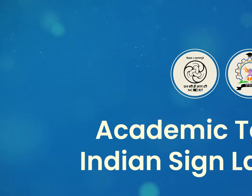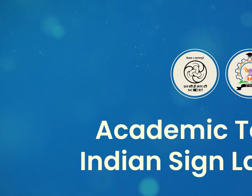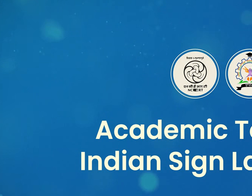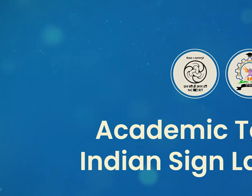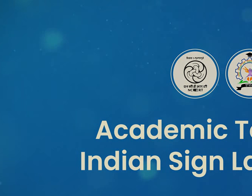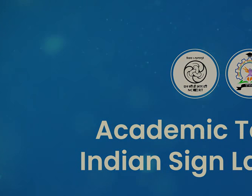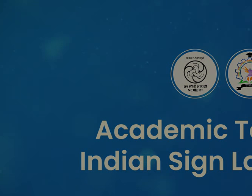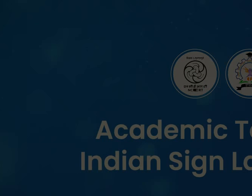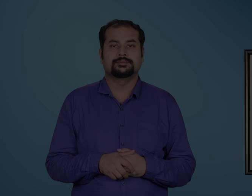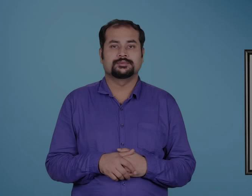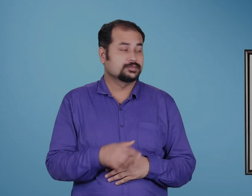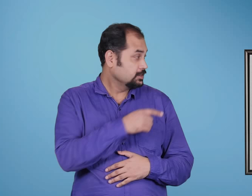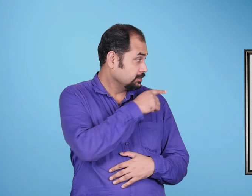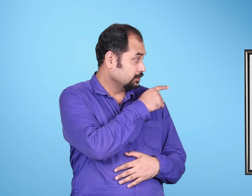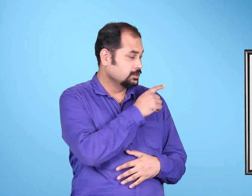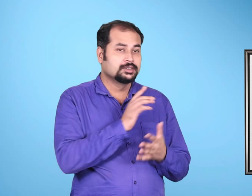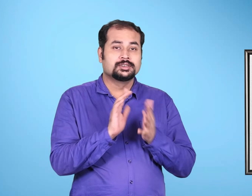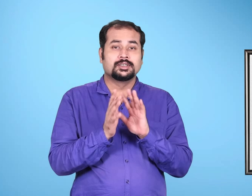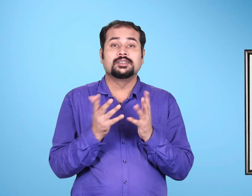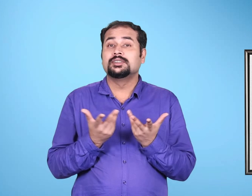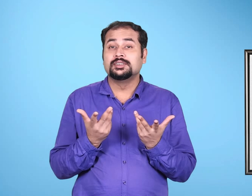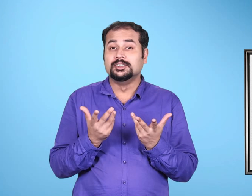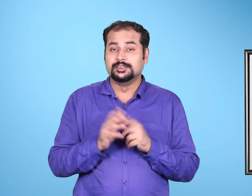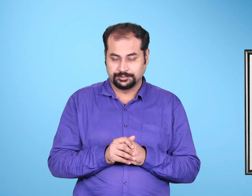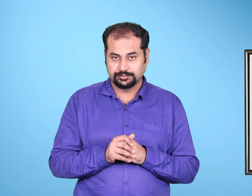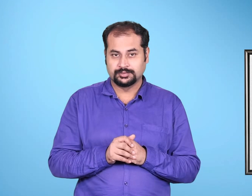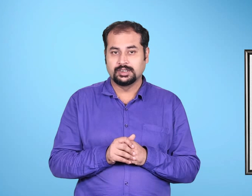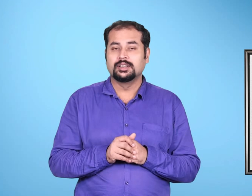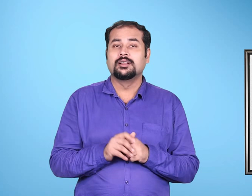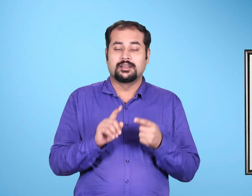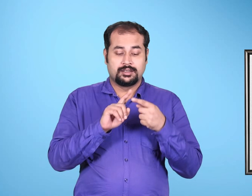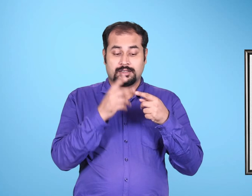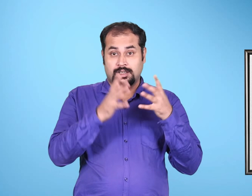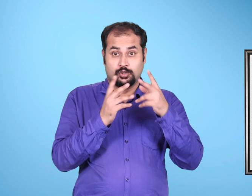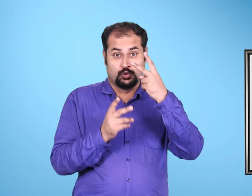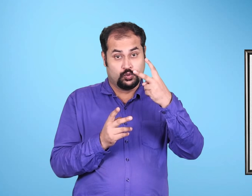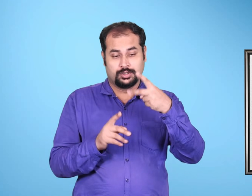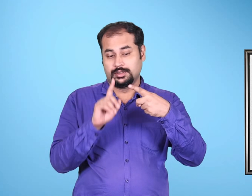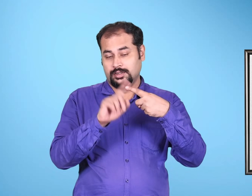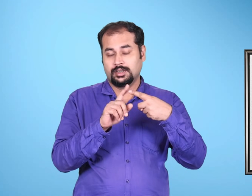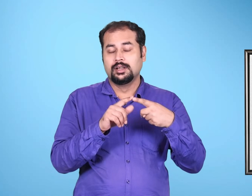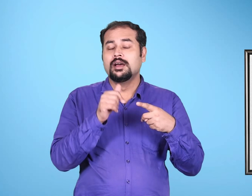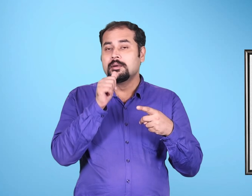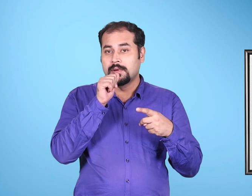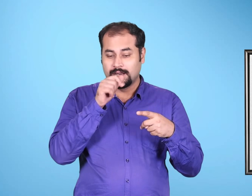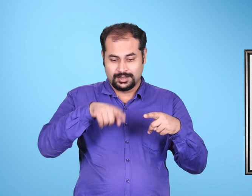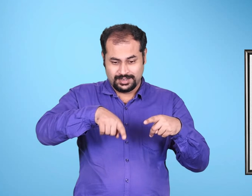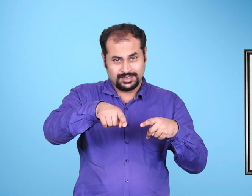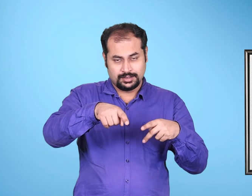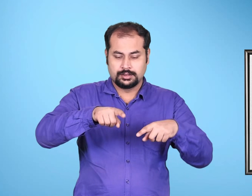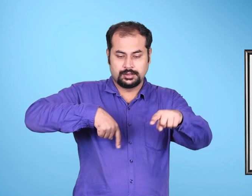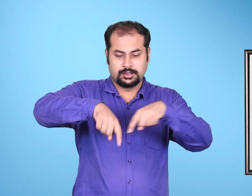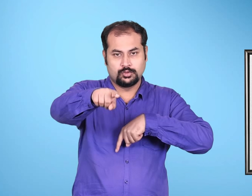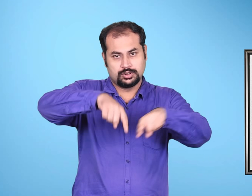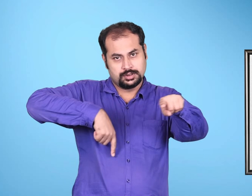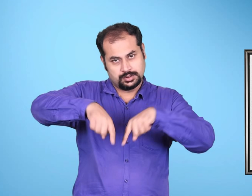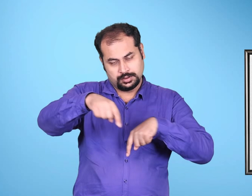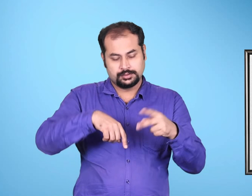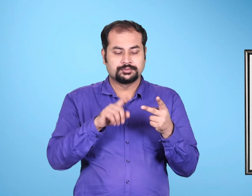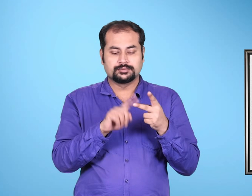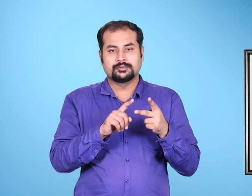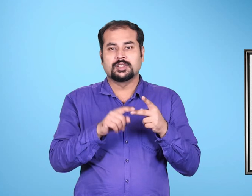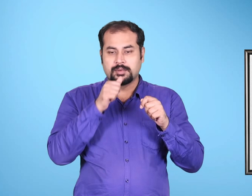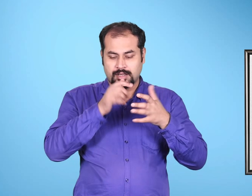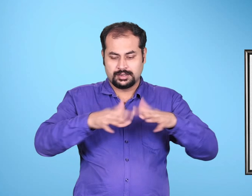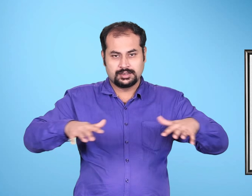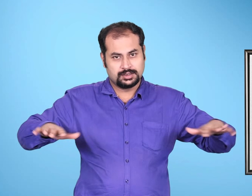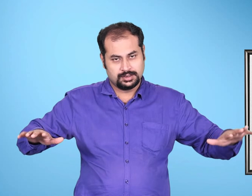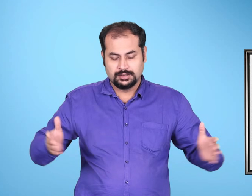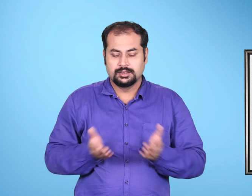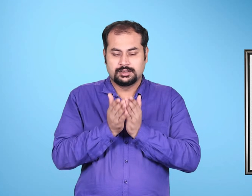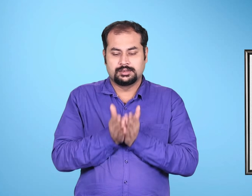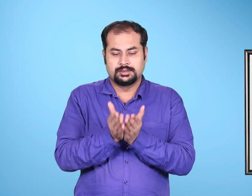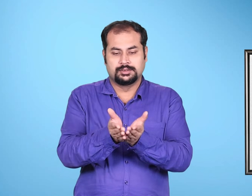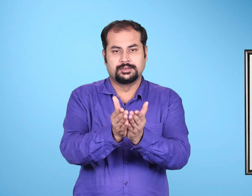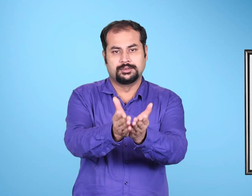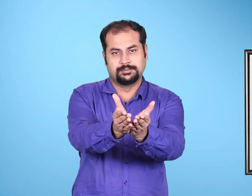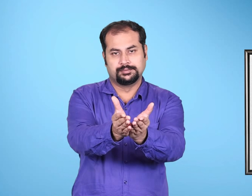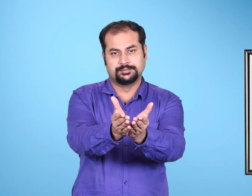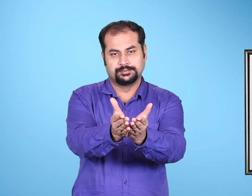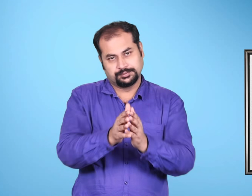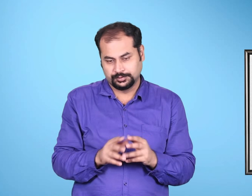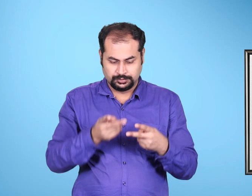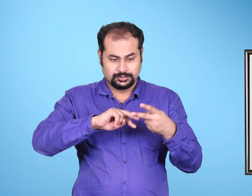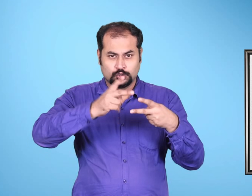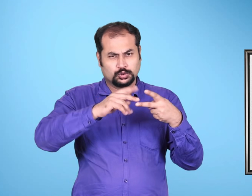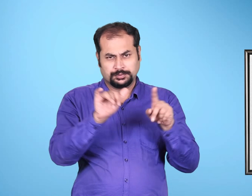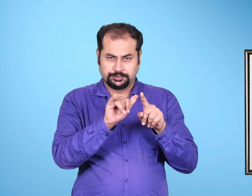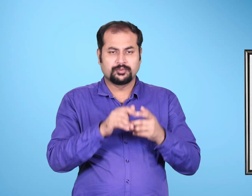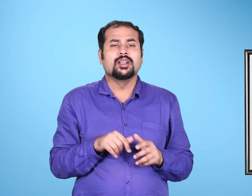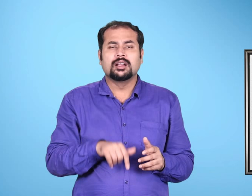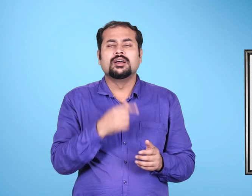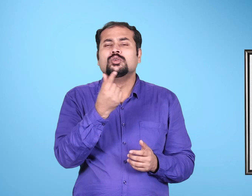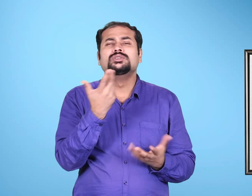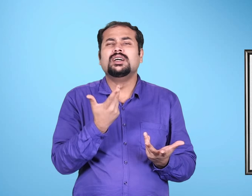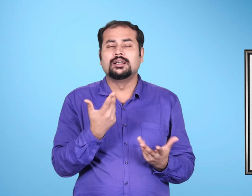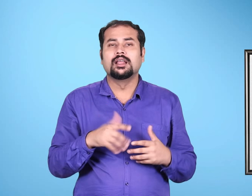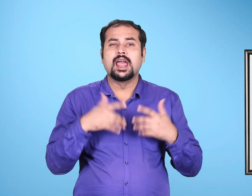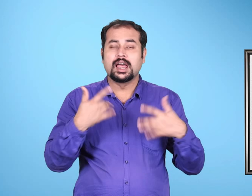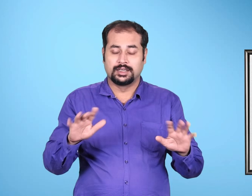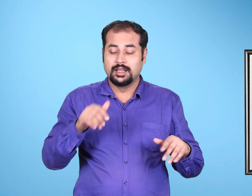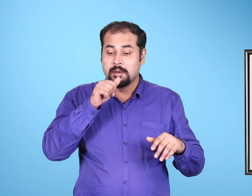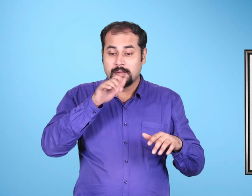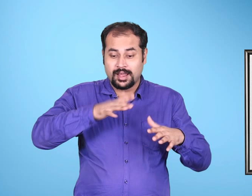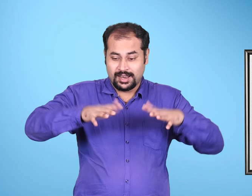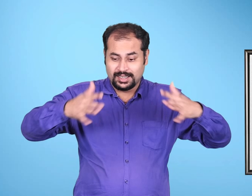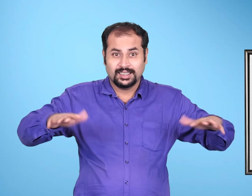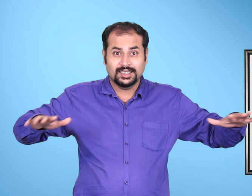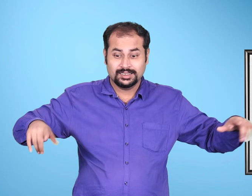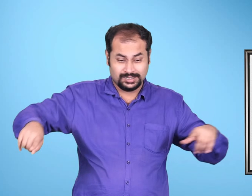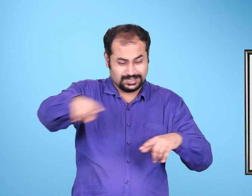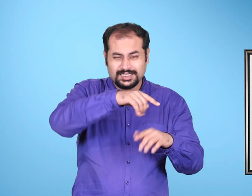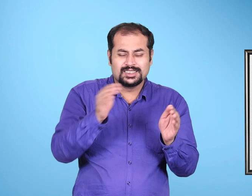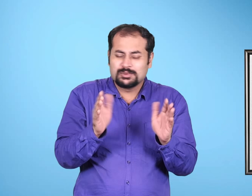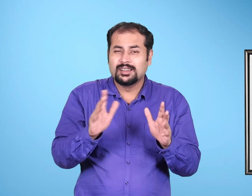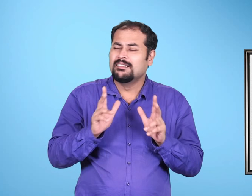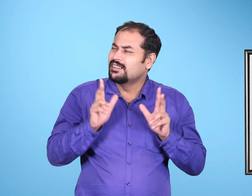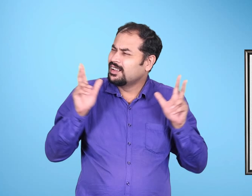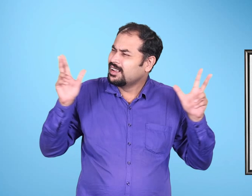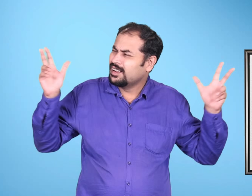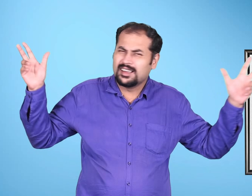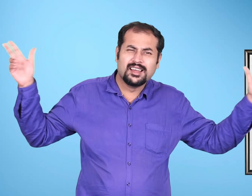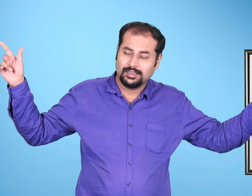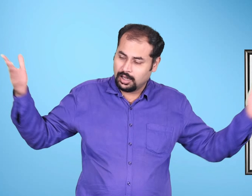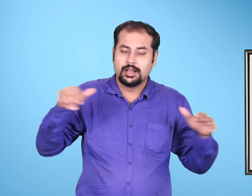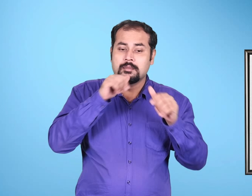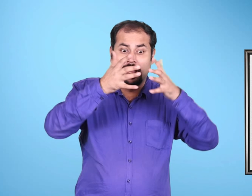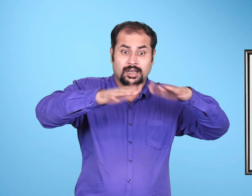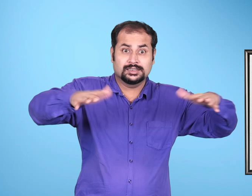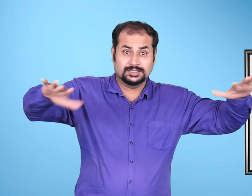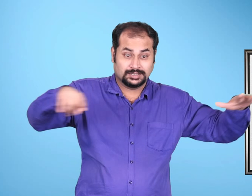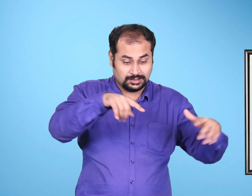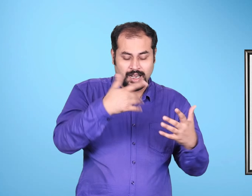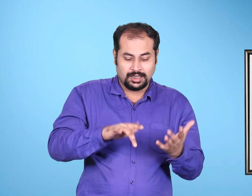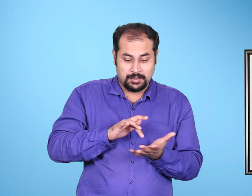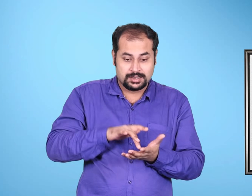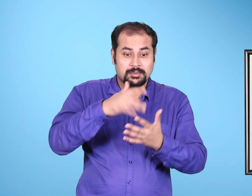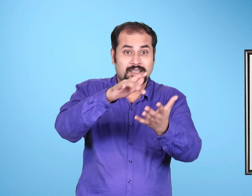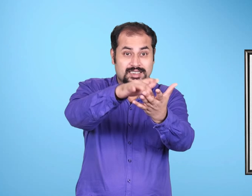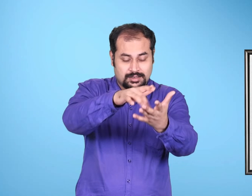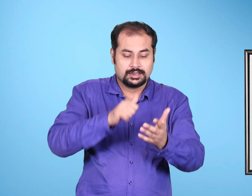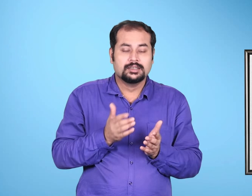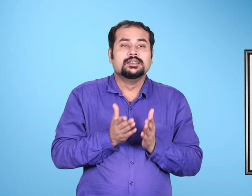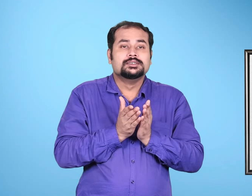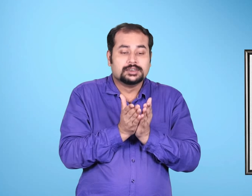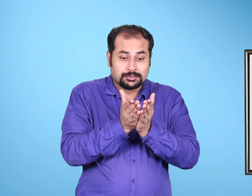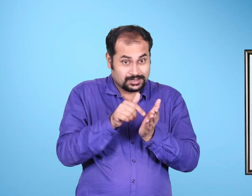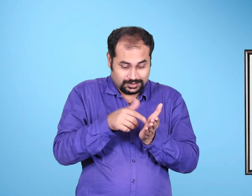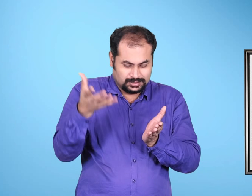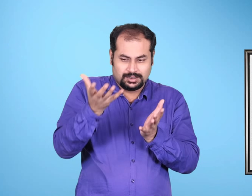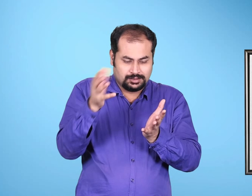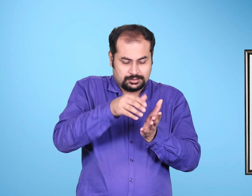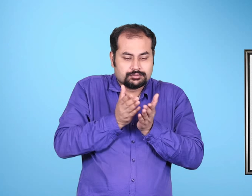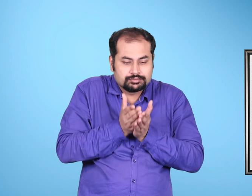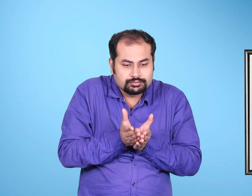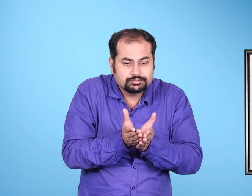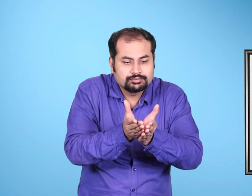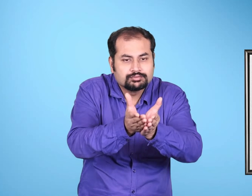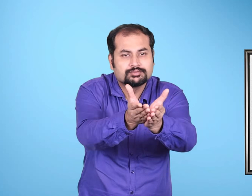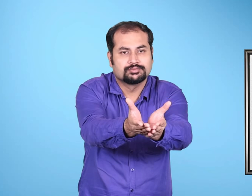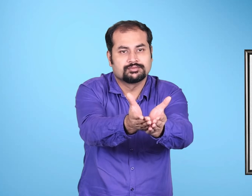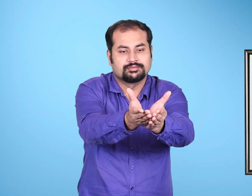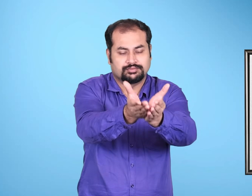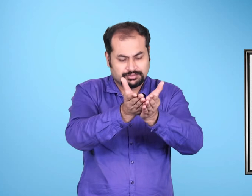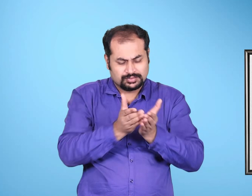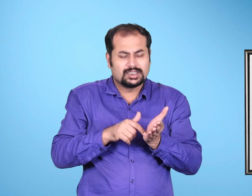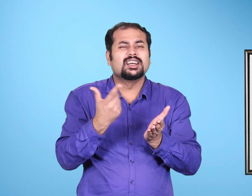Sea route These two signs refer to sea routes. Sea routes are travelling routes via seas and oceans.